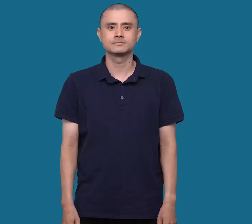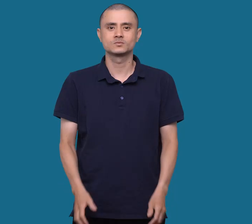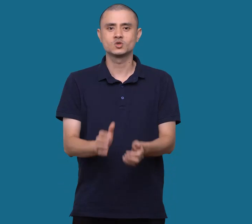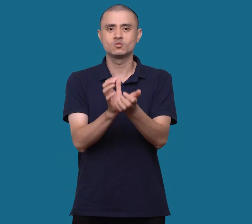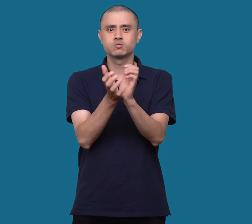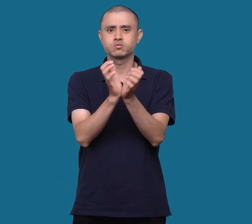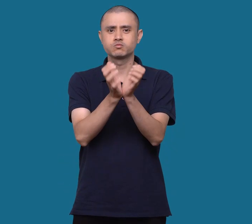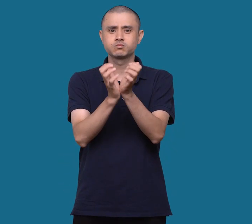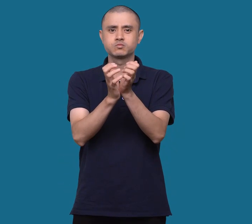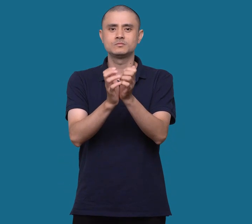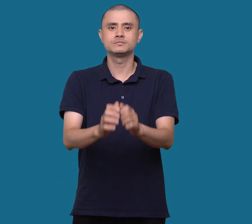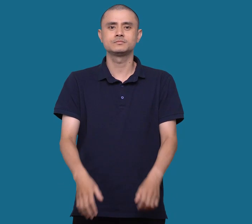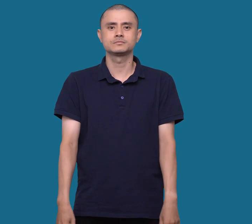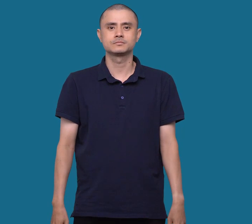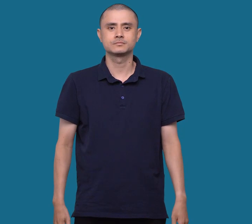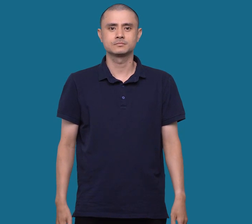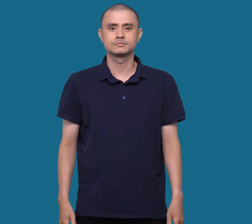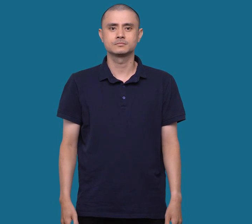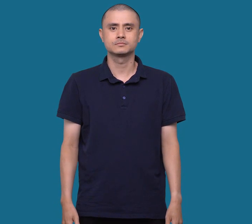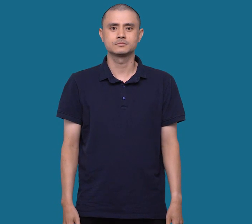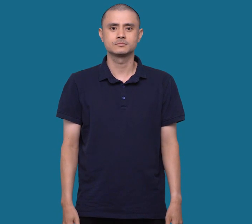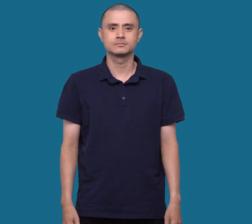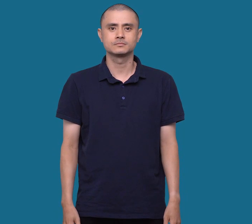lung tung